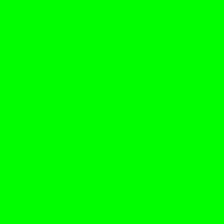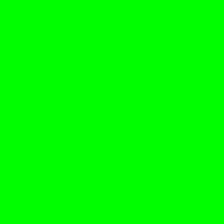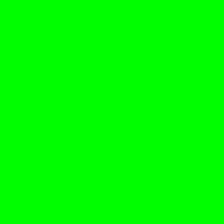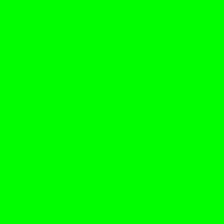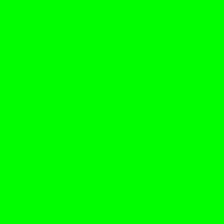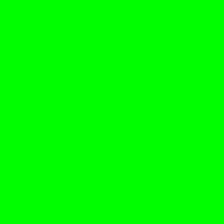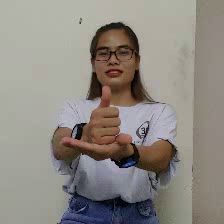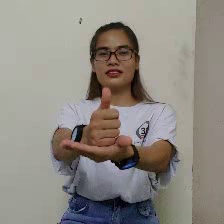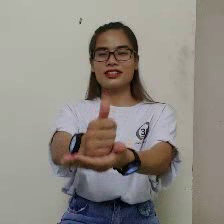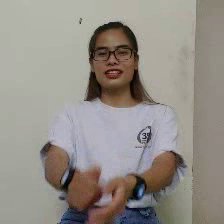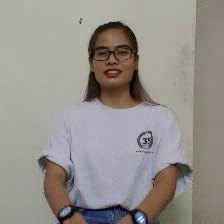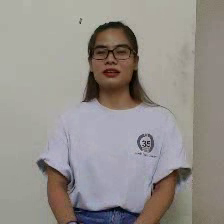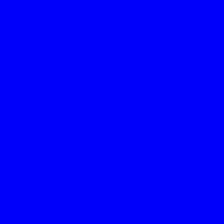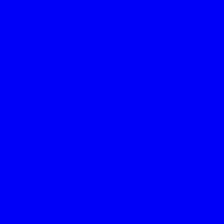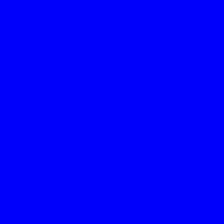Giúp